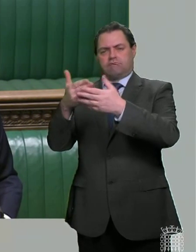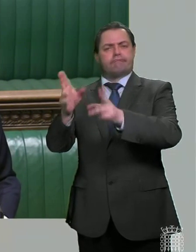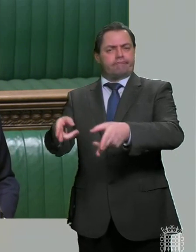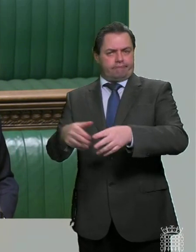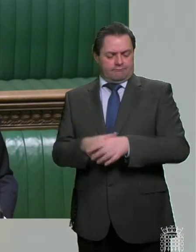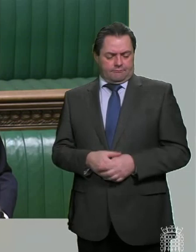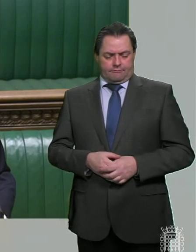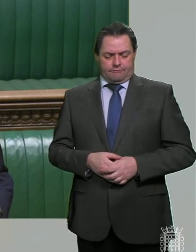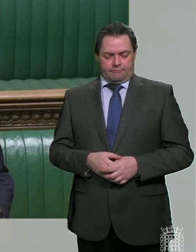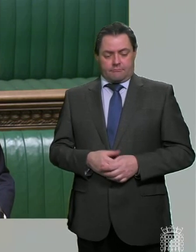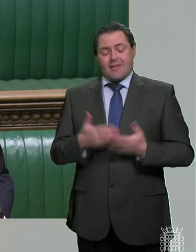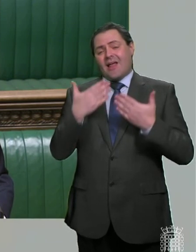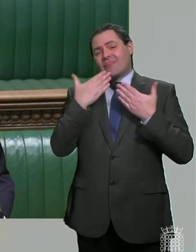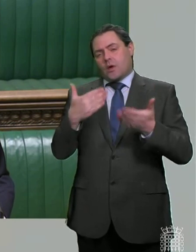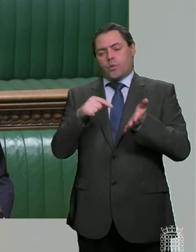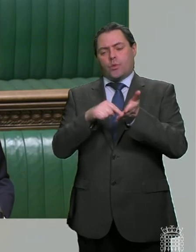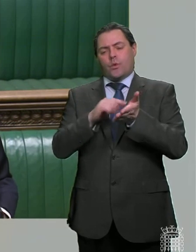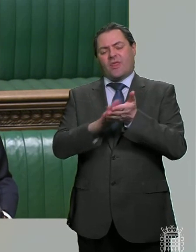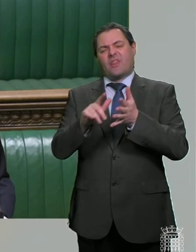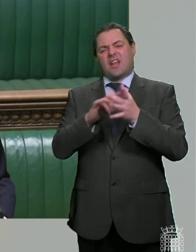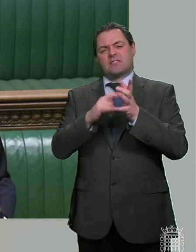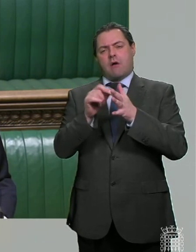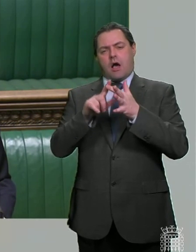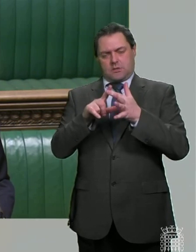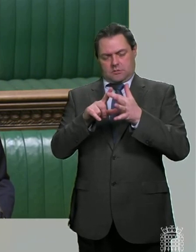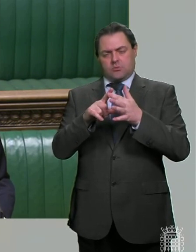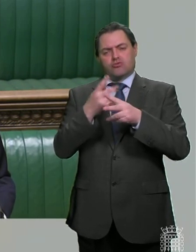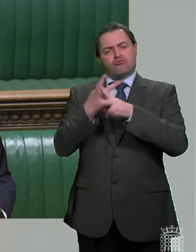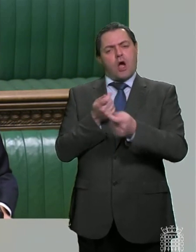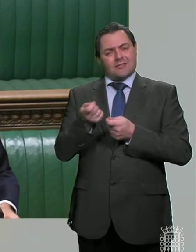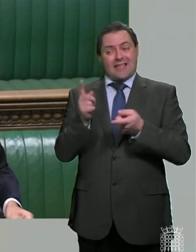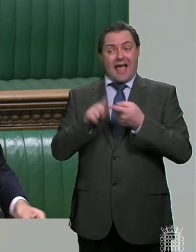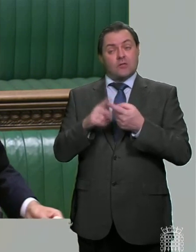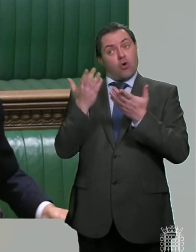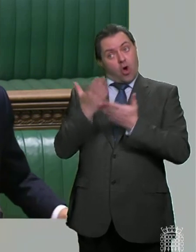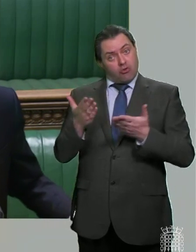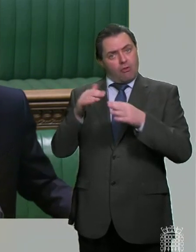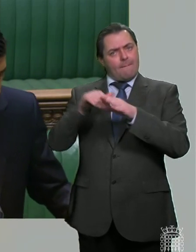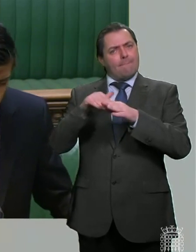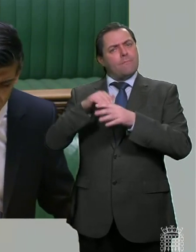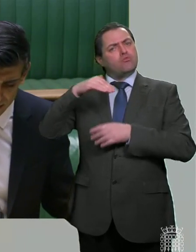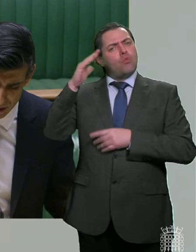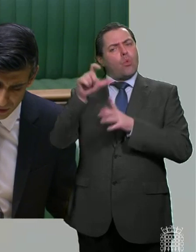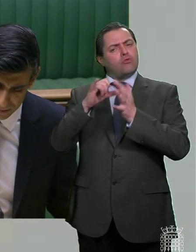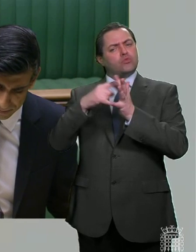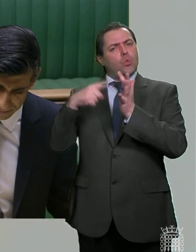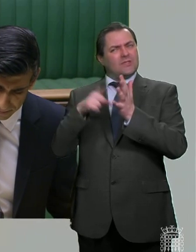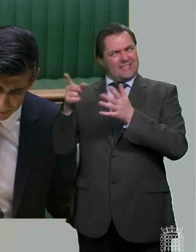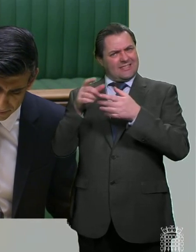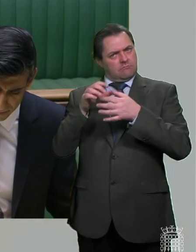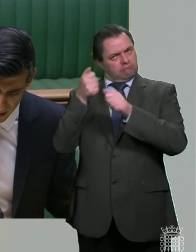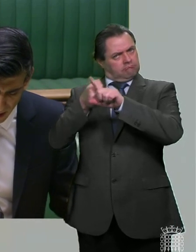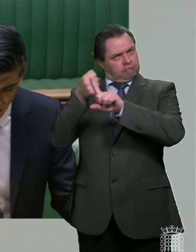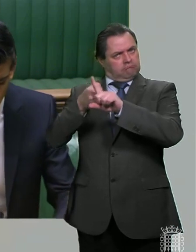I thank the Thalidomide Trust and my honourable Friend the Member for North Dorset for their leadership on this important issue.